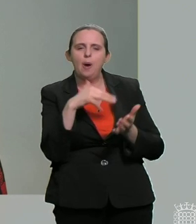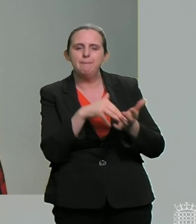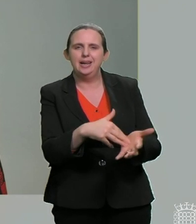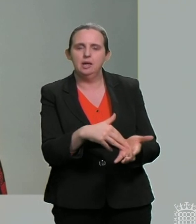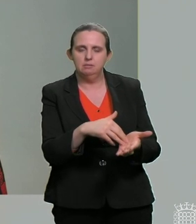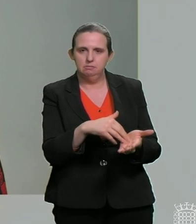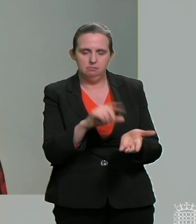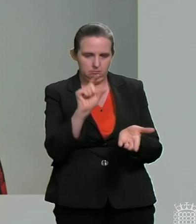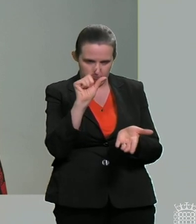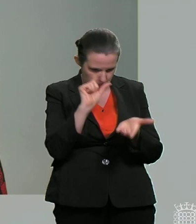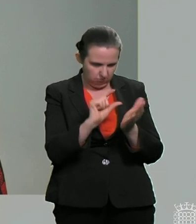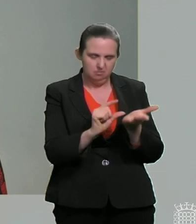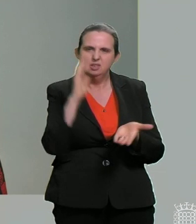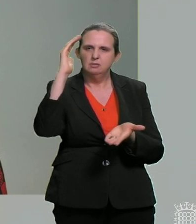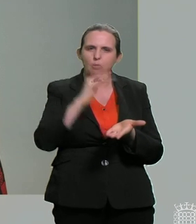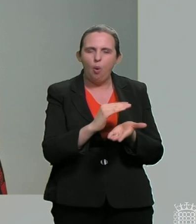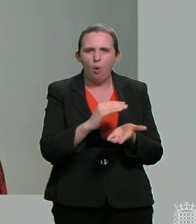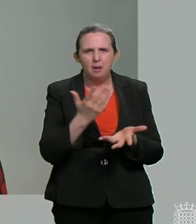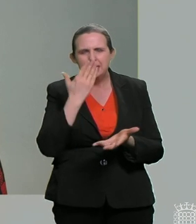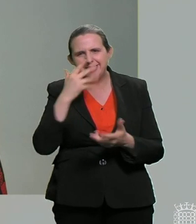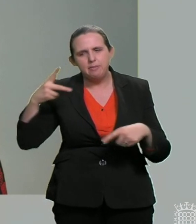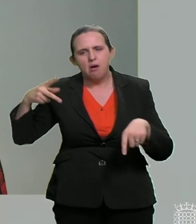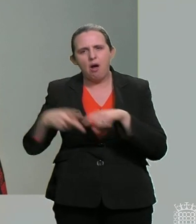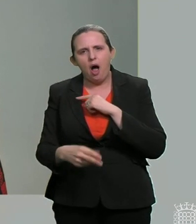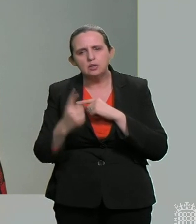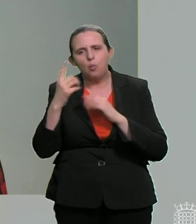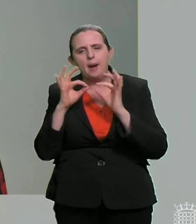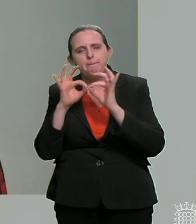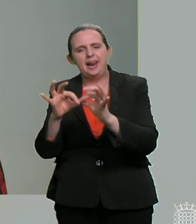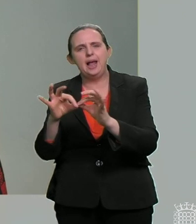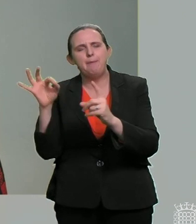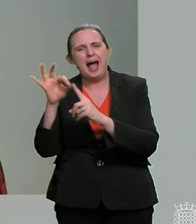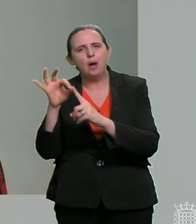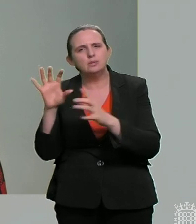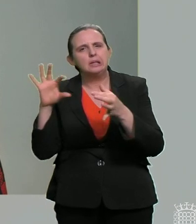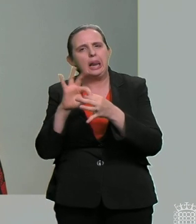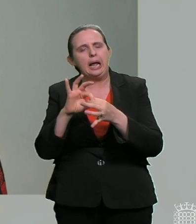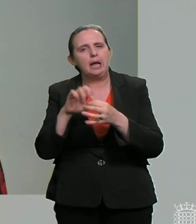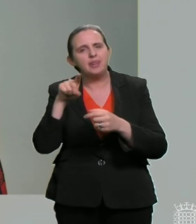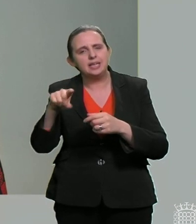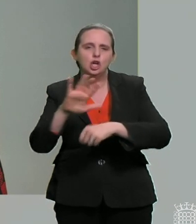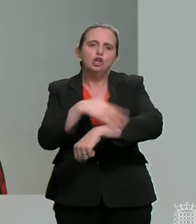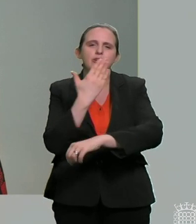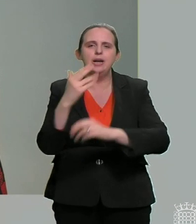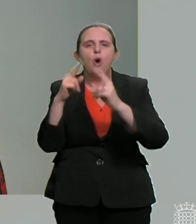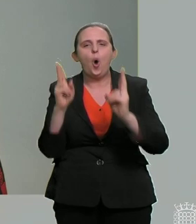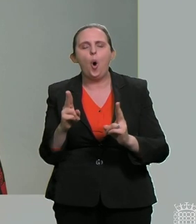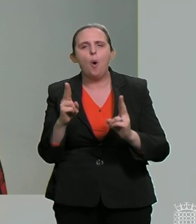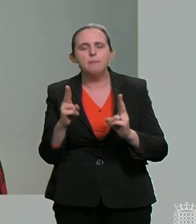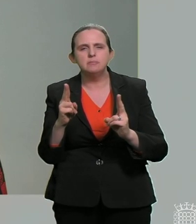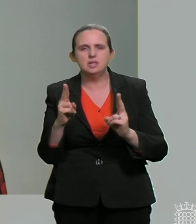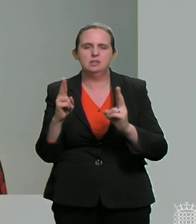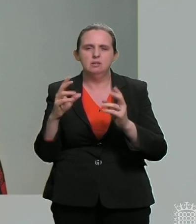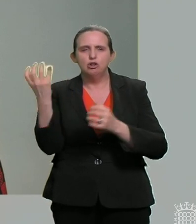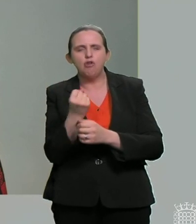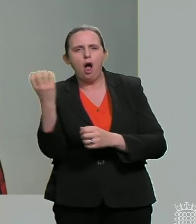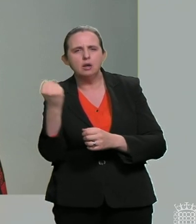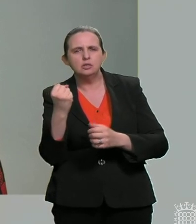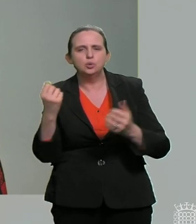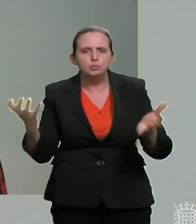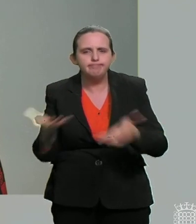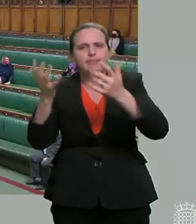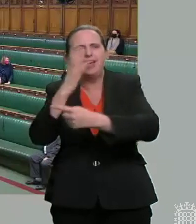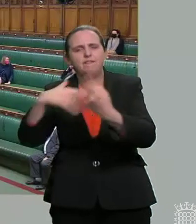Why is he cutting £1 billion from the green homes grant that he promised for businesses, homeowners and the environment?